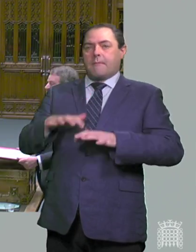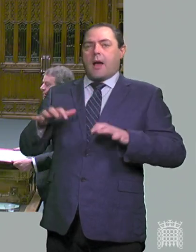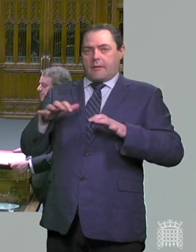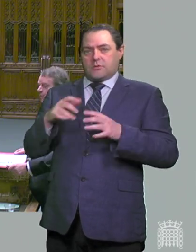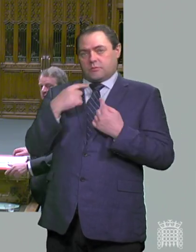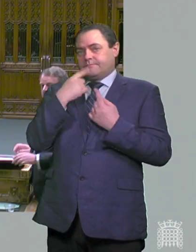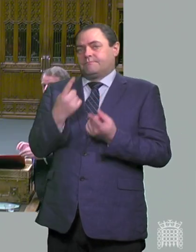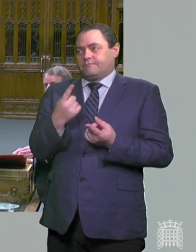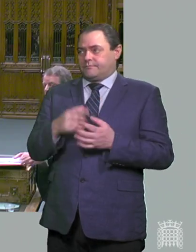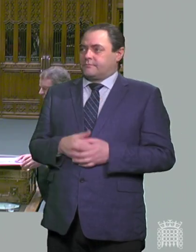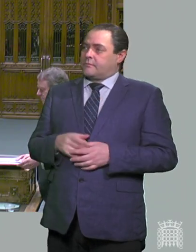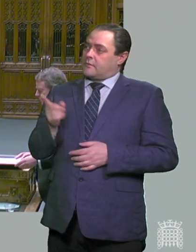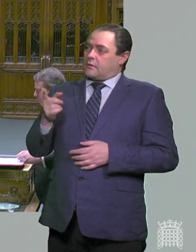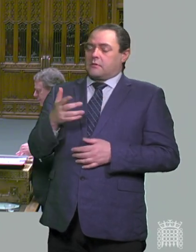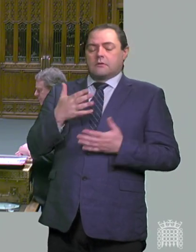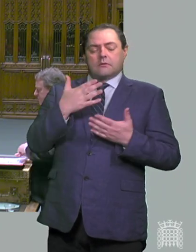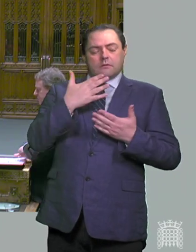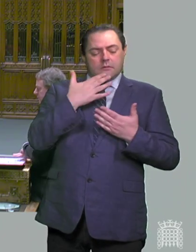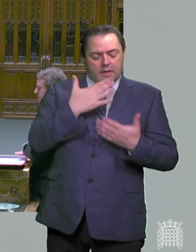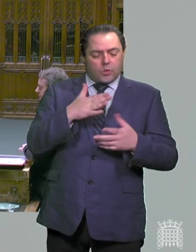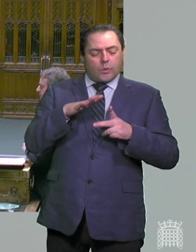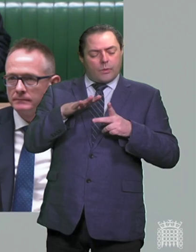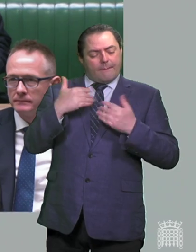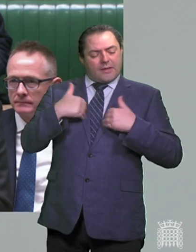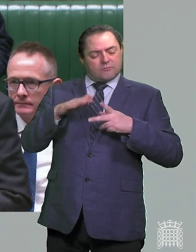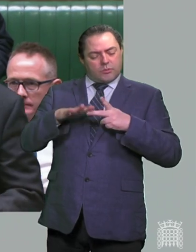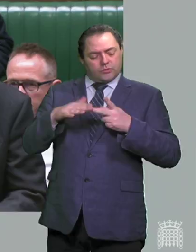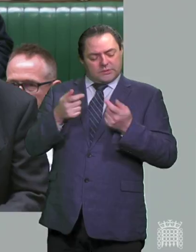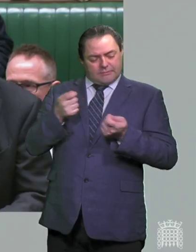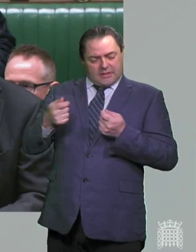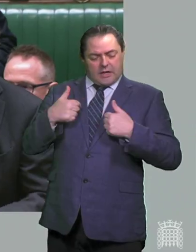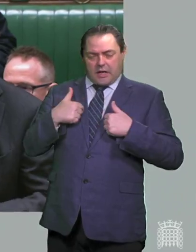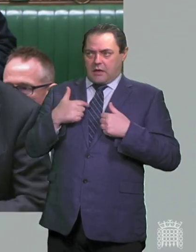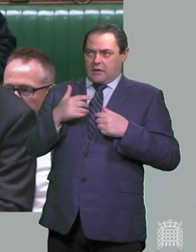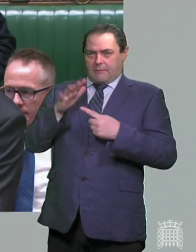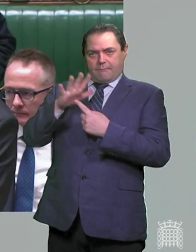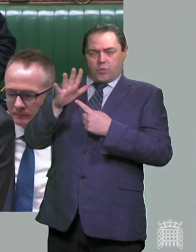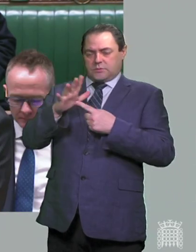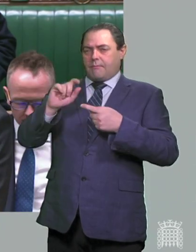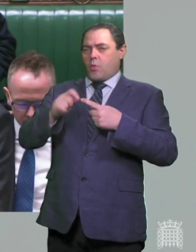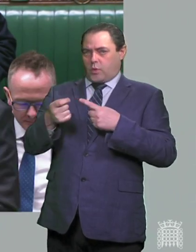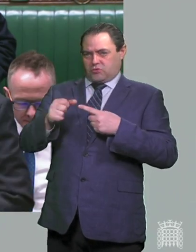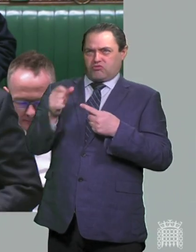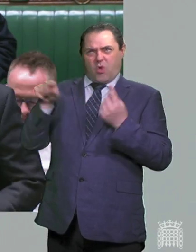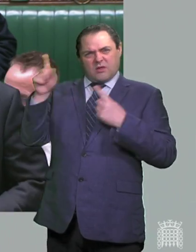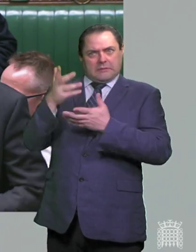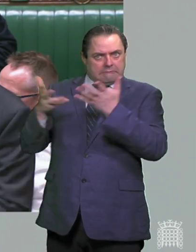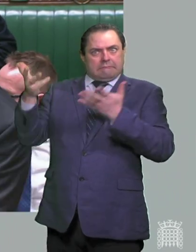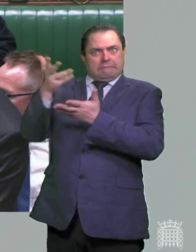This is an important point and has had a lot of airtime in the media in Scotland.